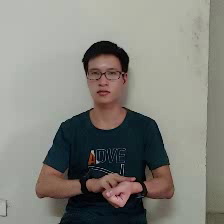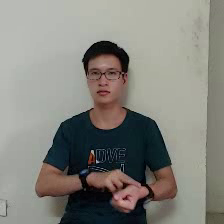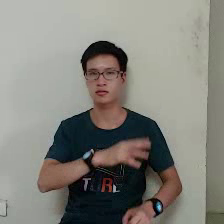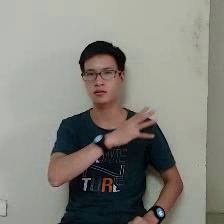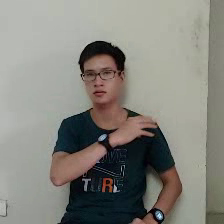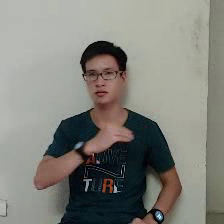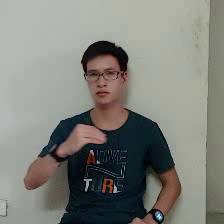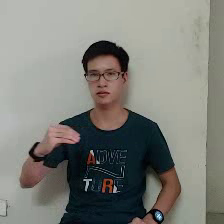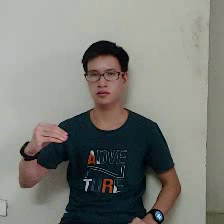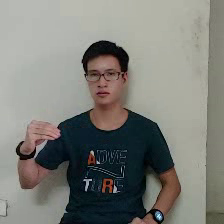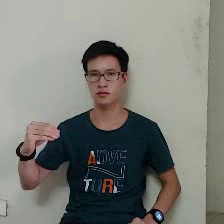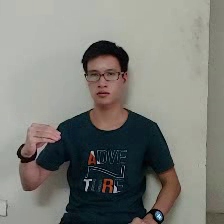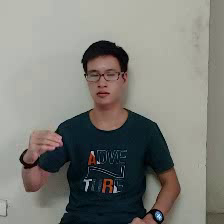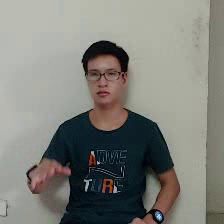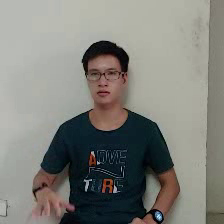Lây bệnh